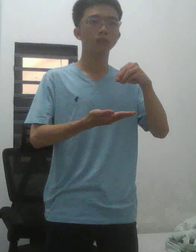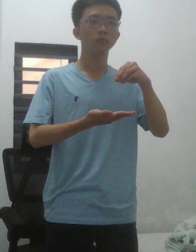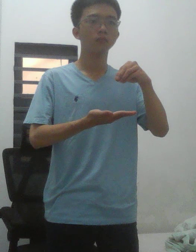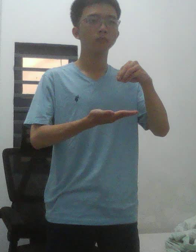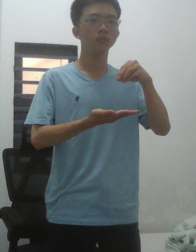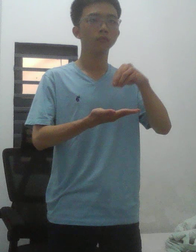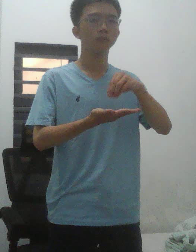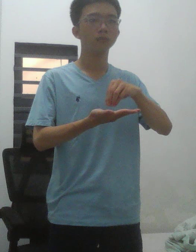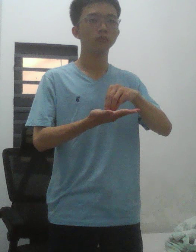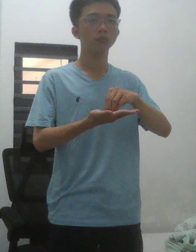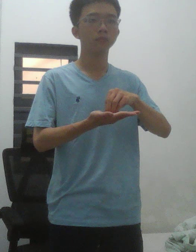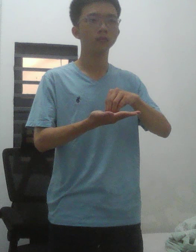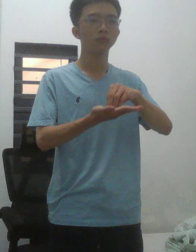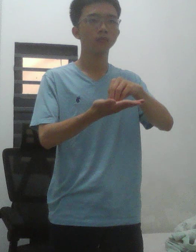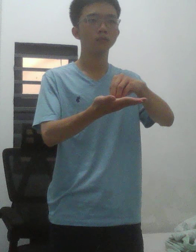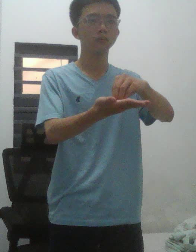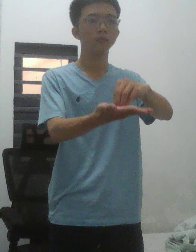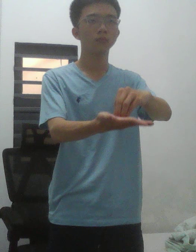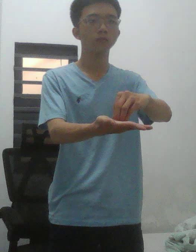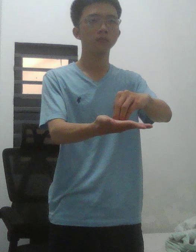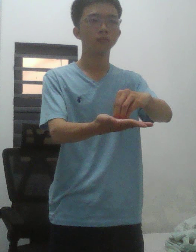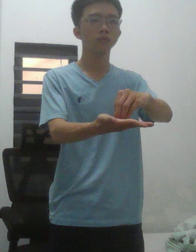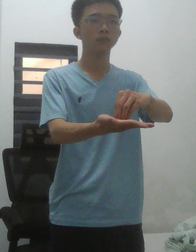san pham